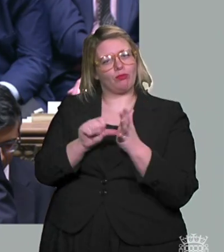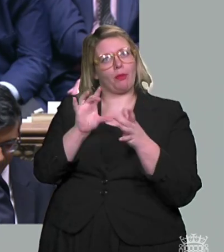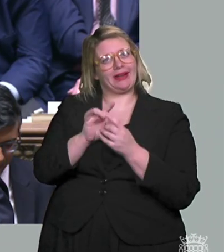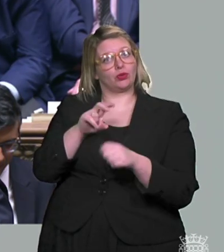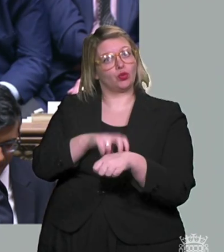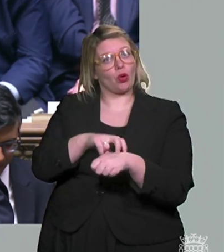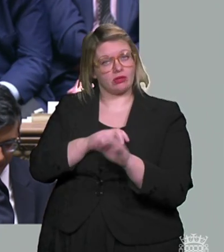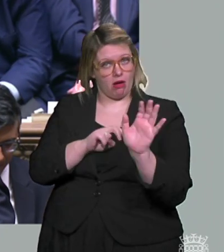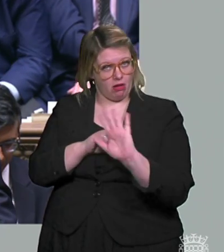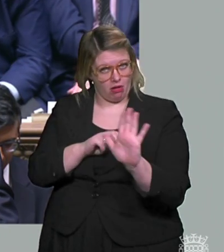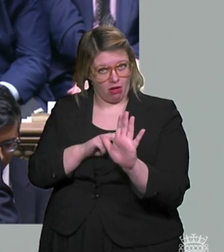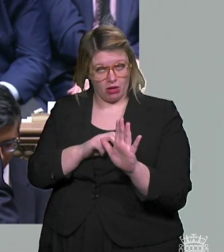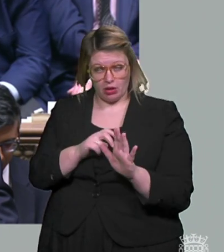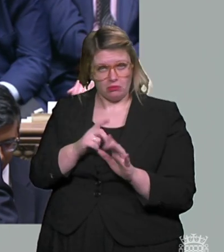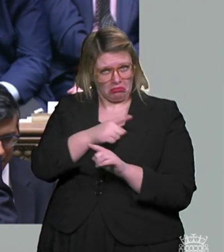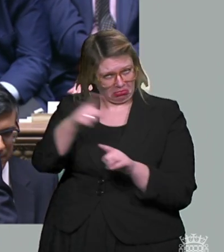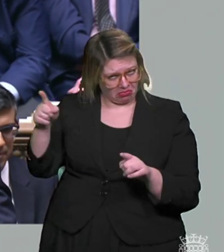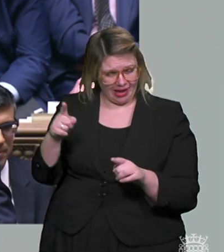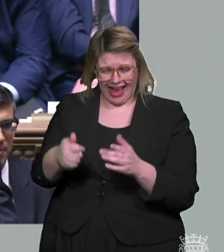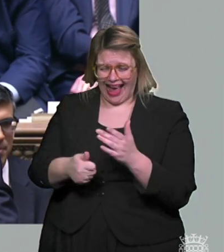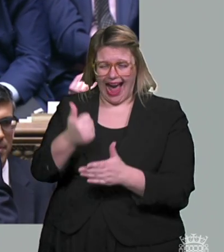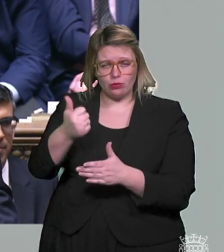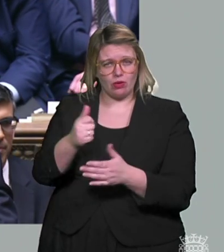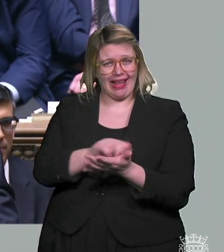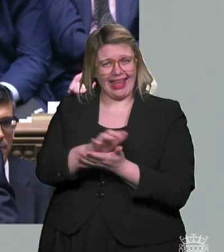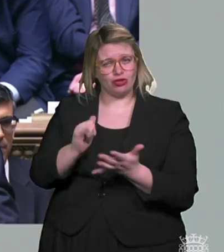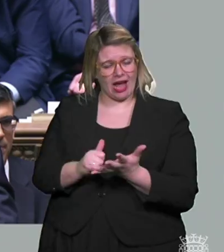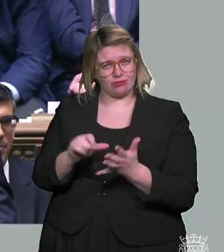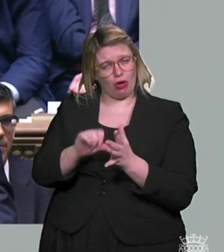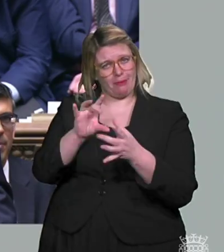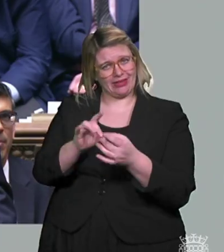No one should be pushed out of the workforce for tax reasons.